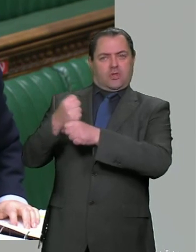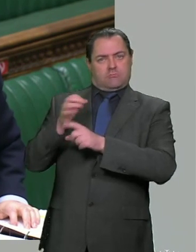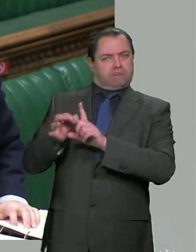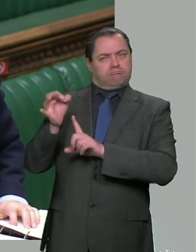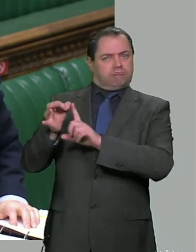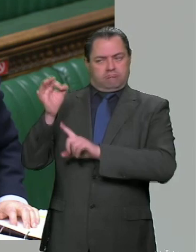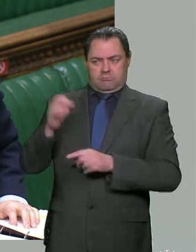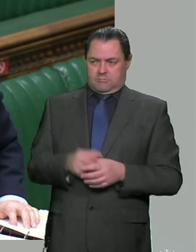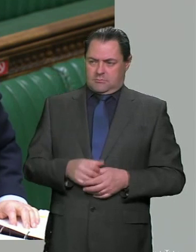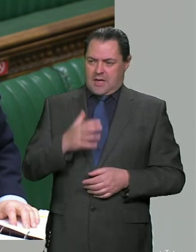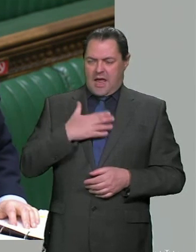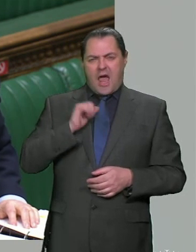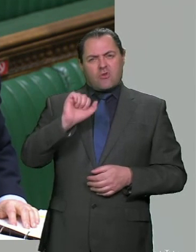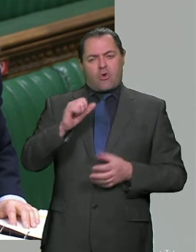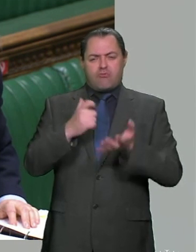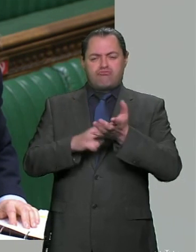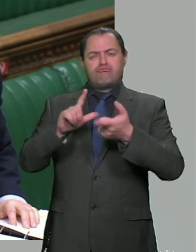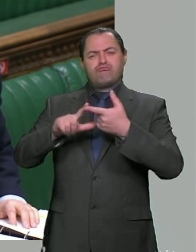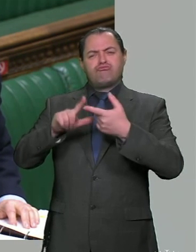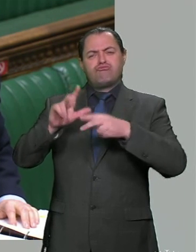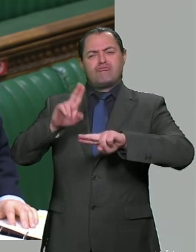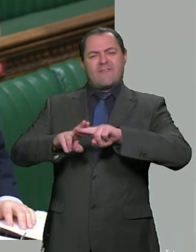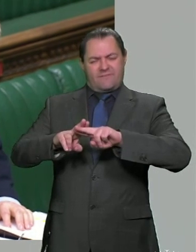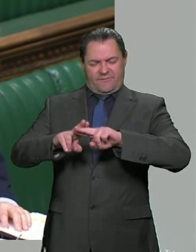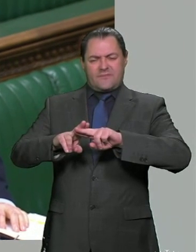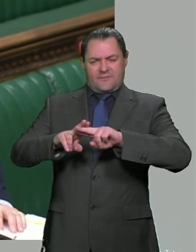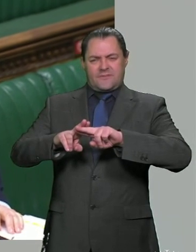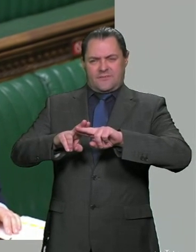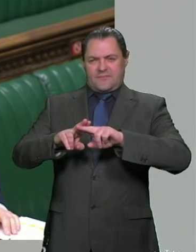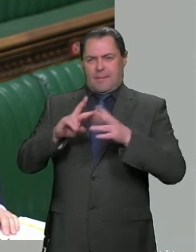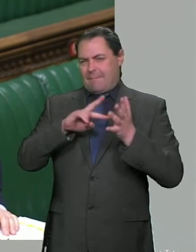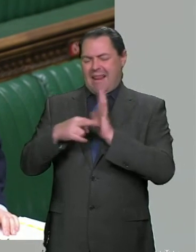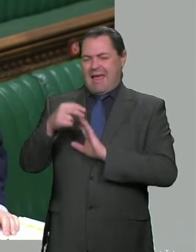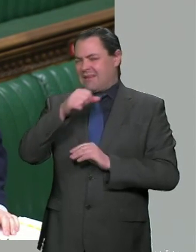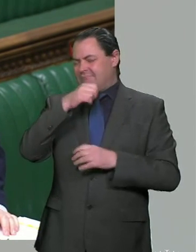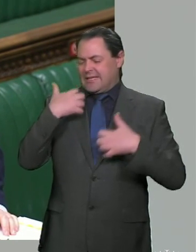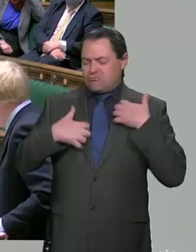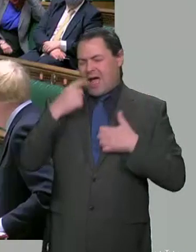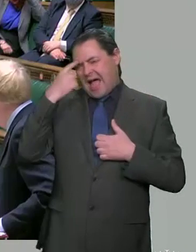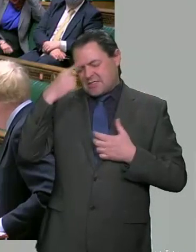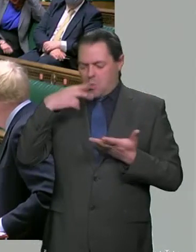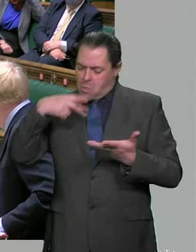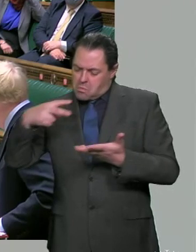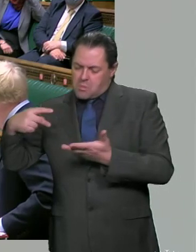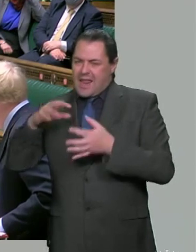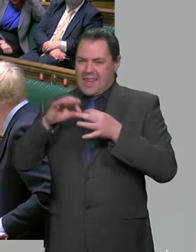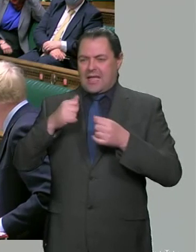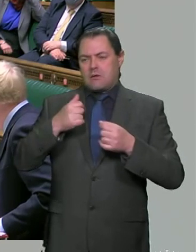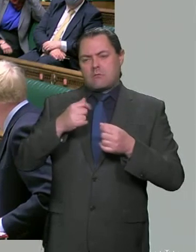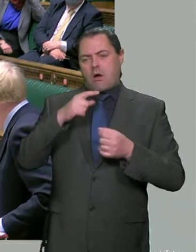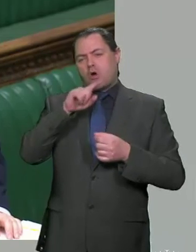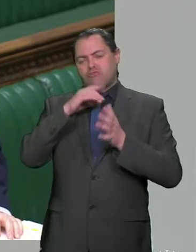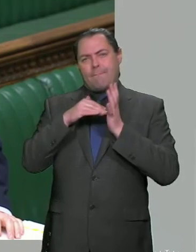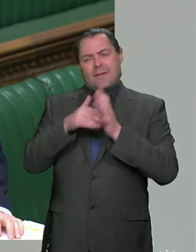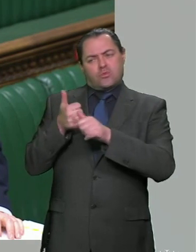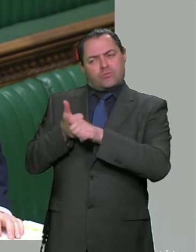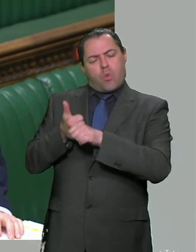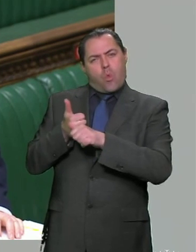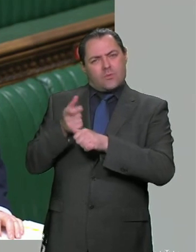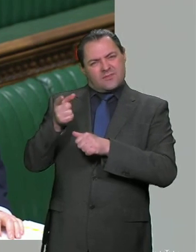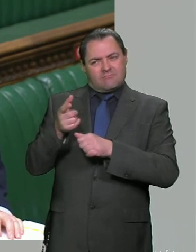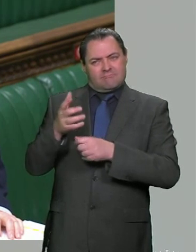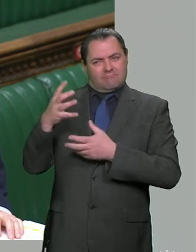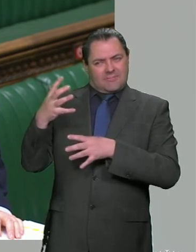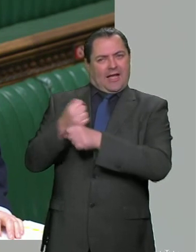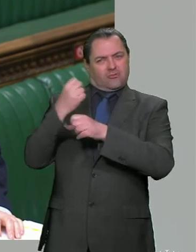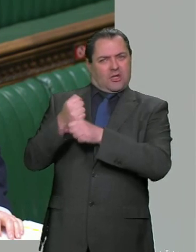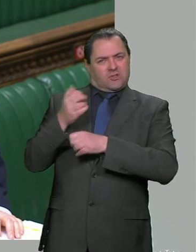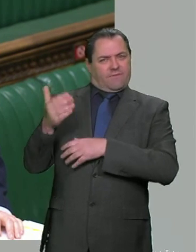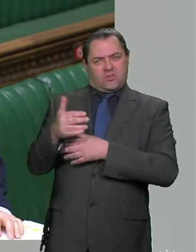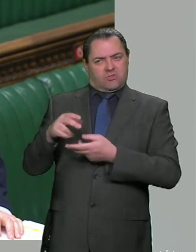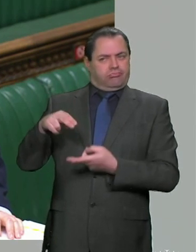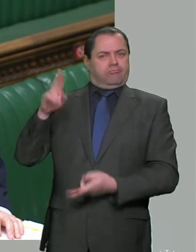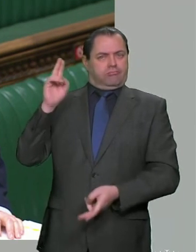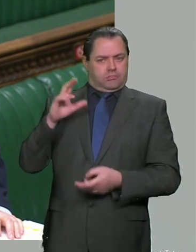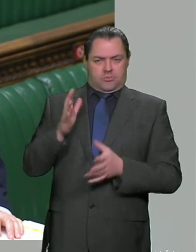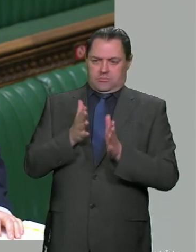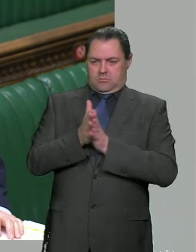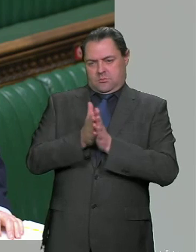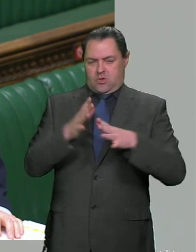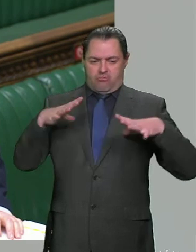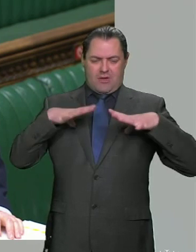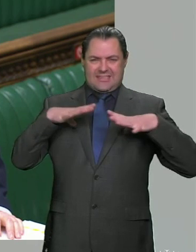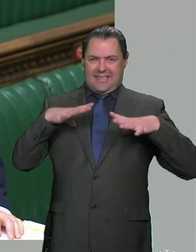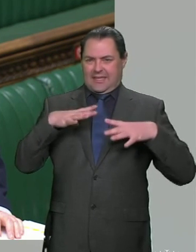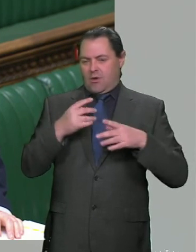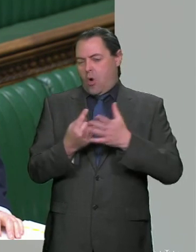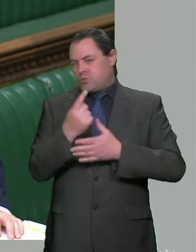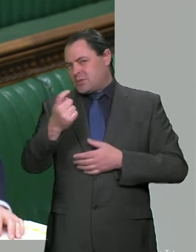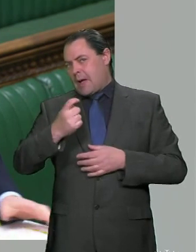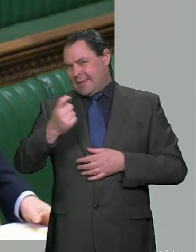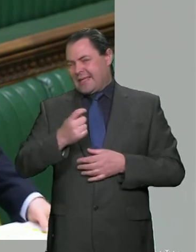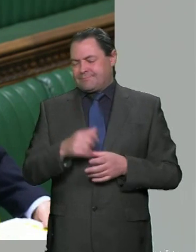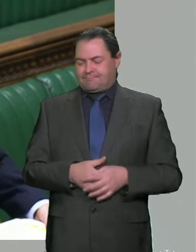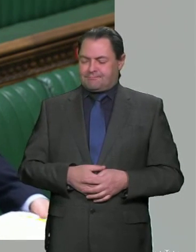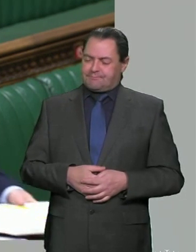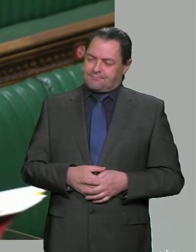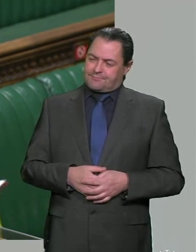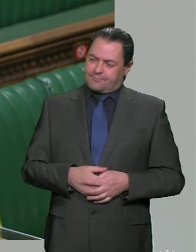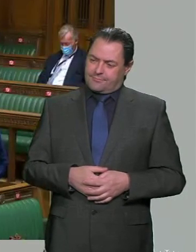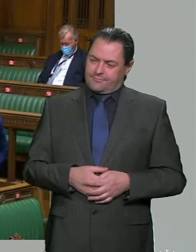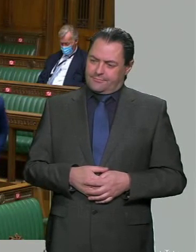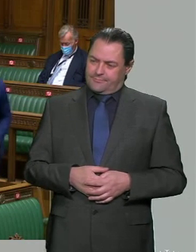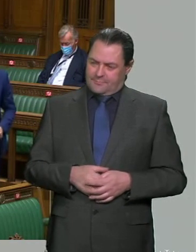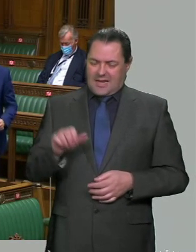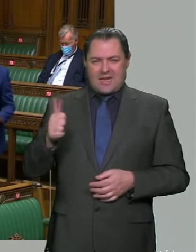I like his REAF plan. I think it has lots of interesting ideas, which we will take forward as part of our £100 million package to support the fishing industry and get ready to take advantage of those opportunities that are coming very swiftly down the track towards us.